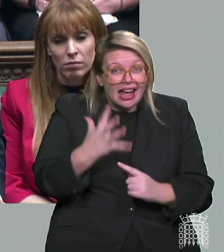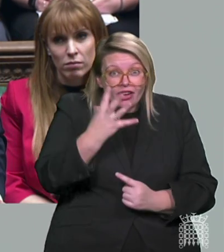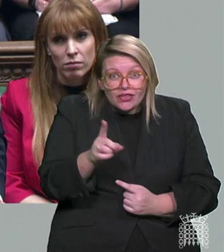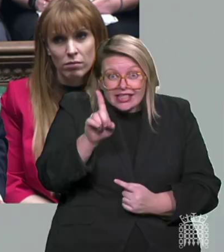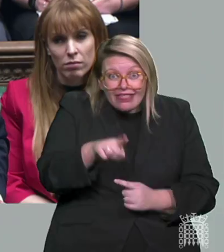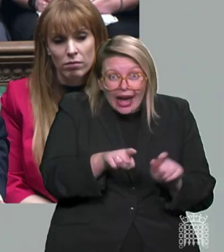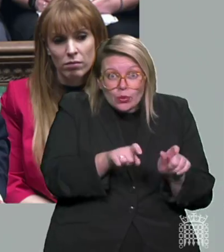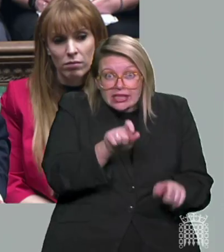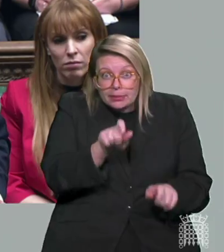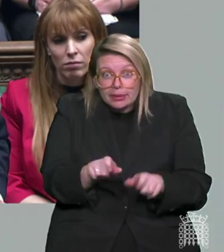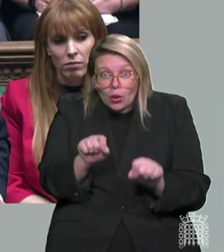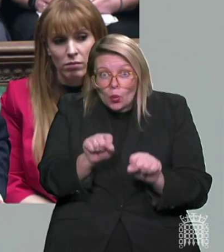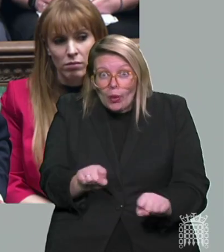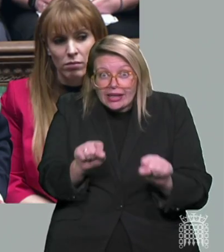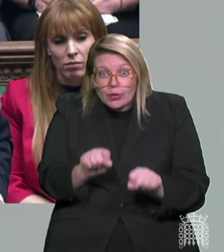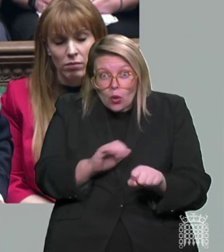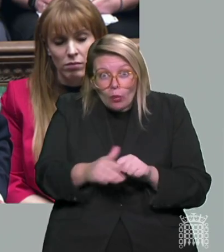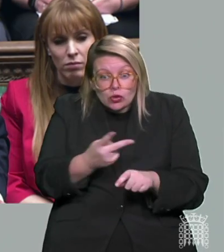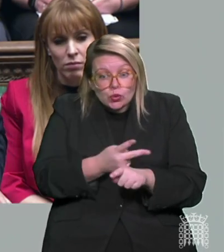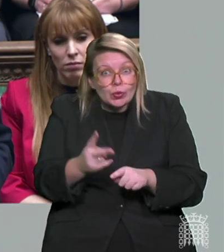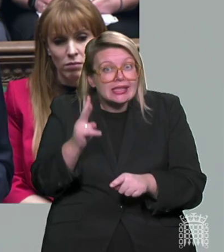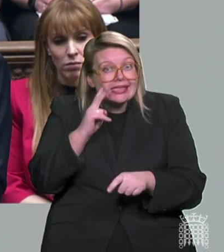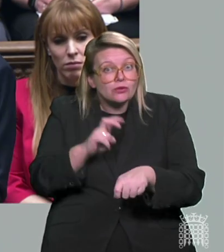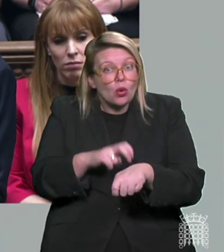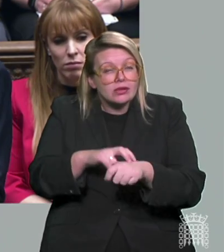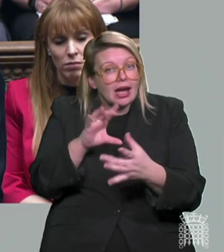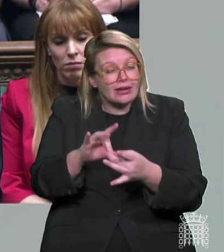Everyone in this House will appreciate the anxiety that they are feeling.